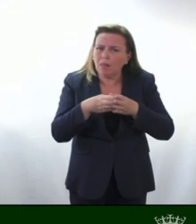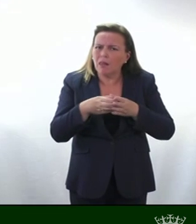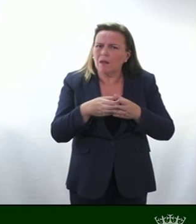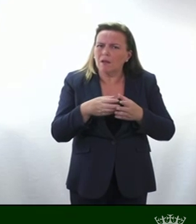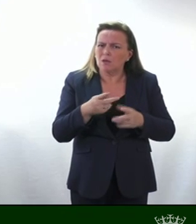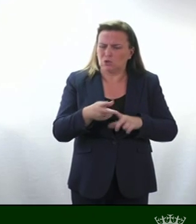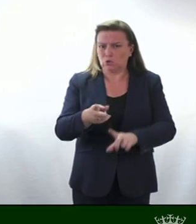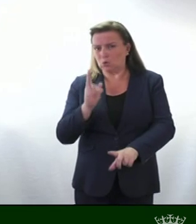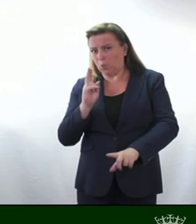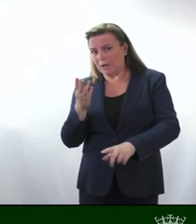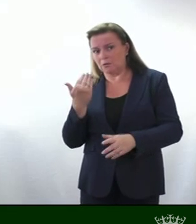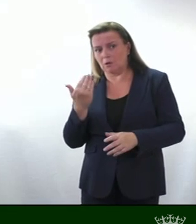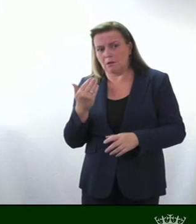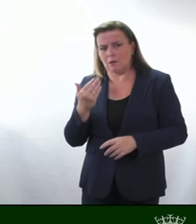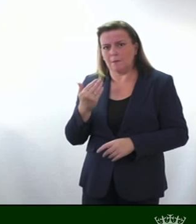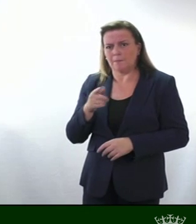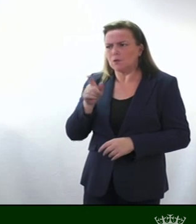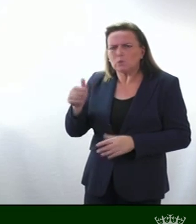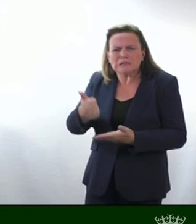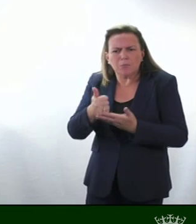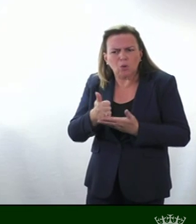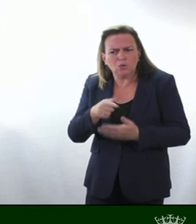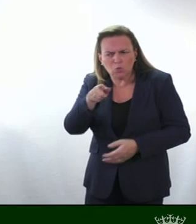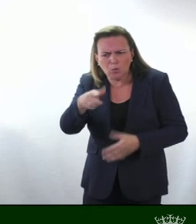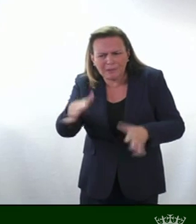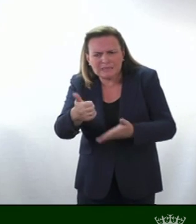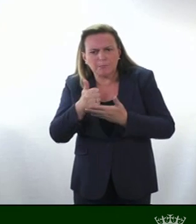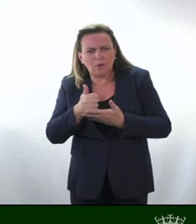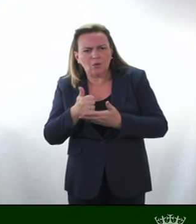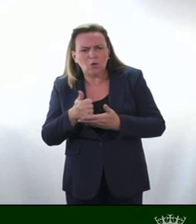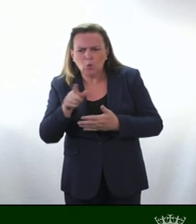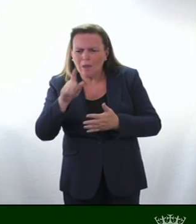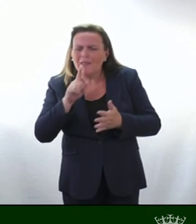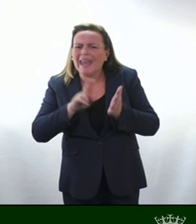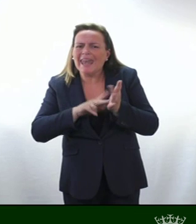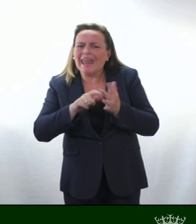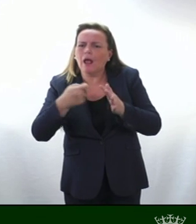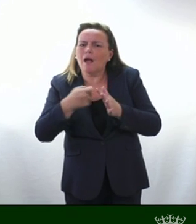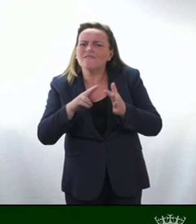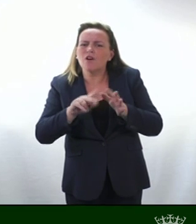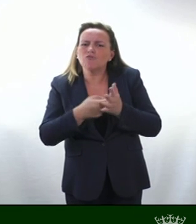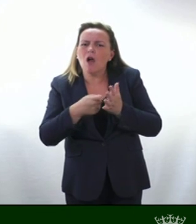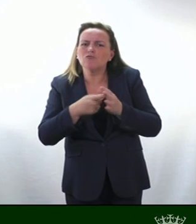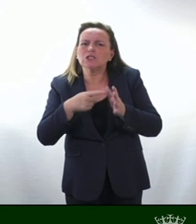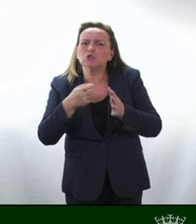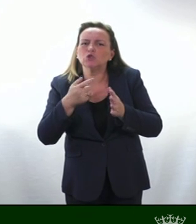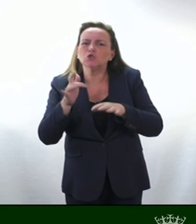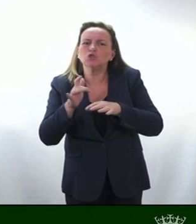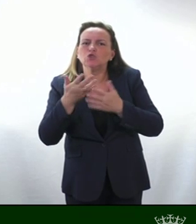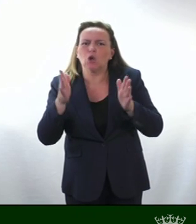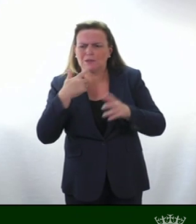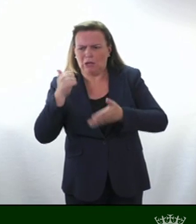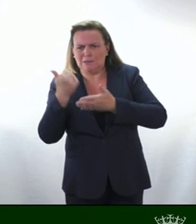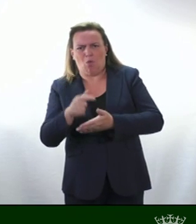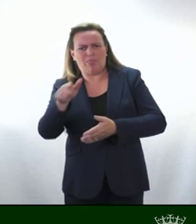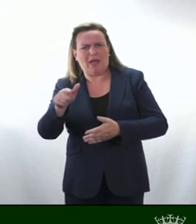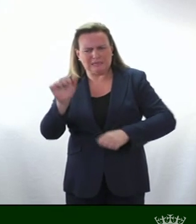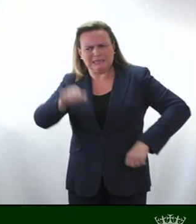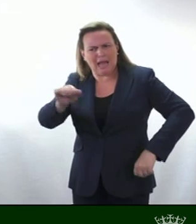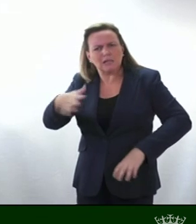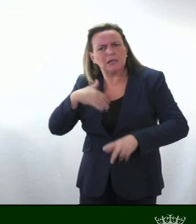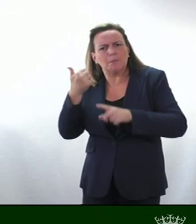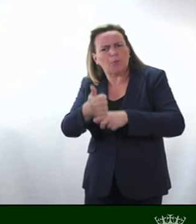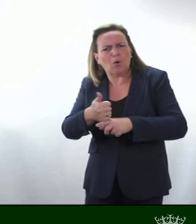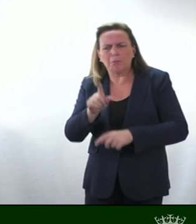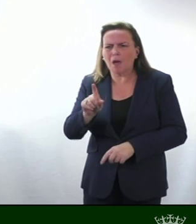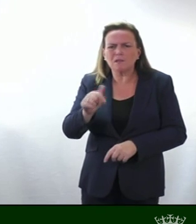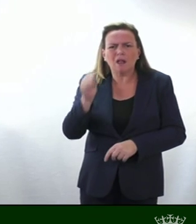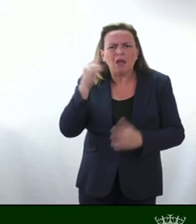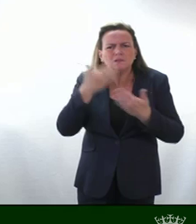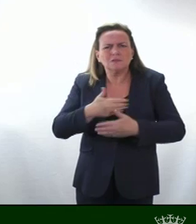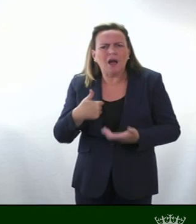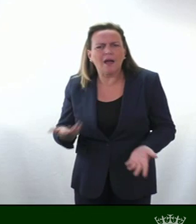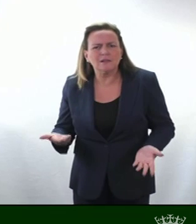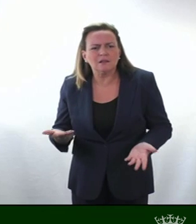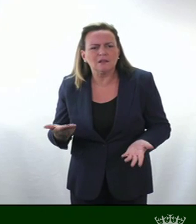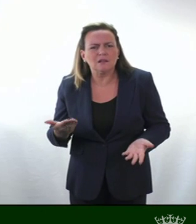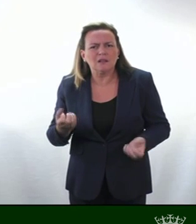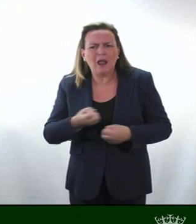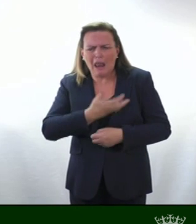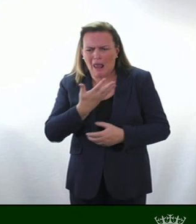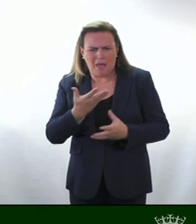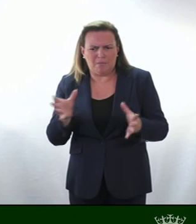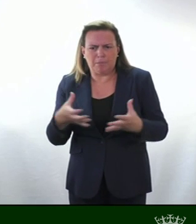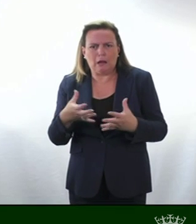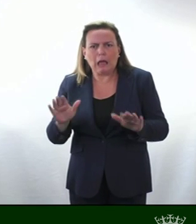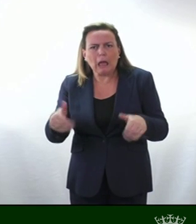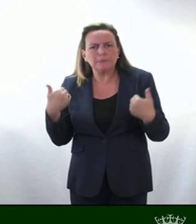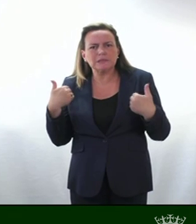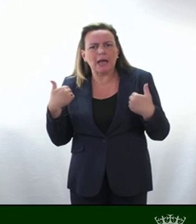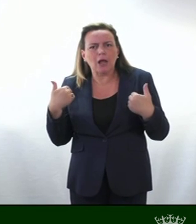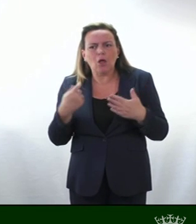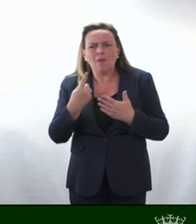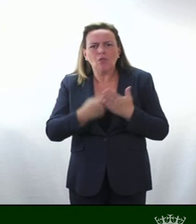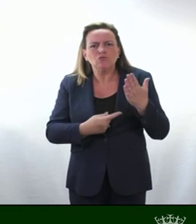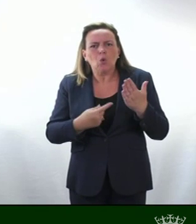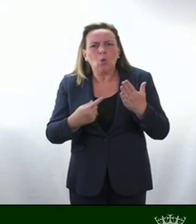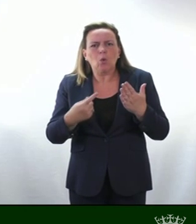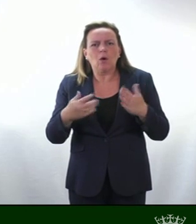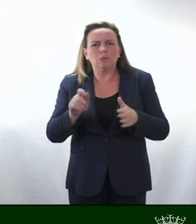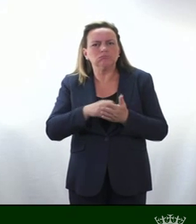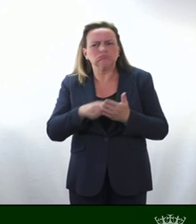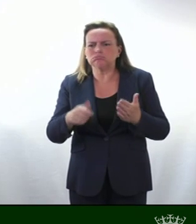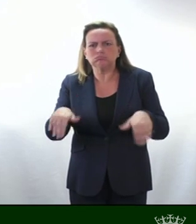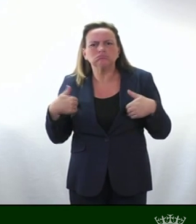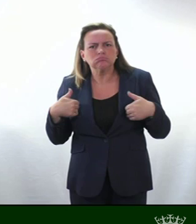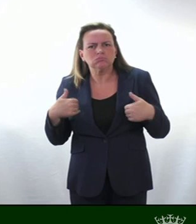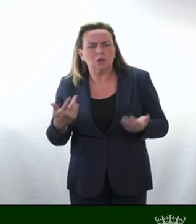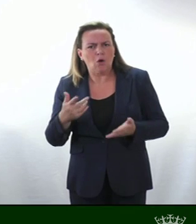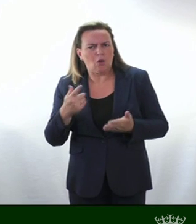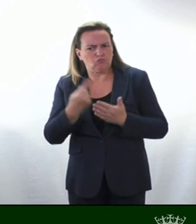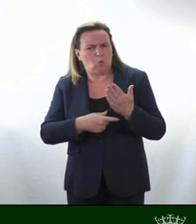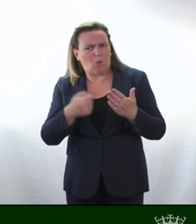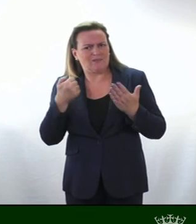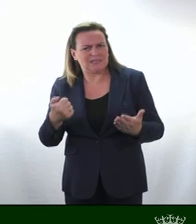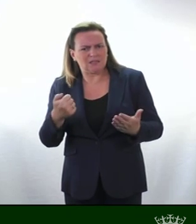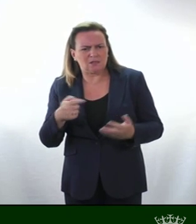Two weeks ago, the right hon. and learned Gentleman supported it. In fact, I think he went on the Nick Ferrari show saying, “I support the rule of six—yes I do.” Yet last night the Labour party abstained on the rule of six.